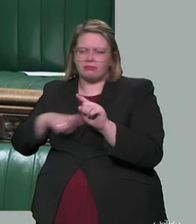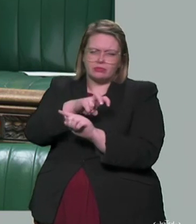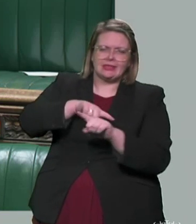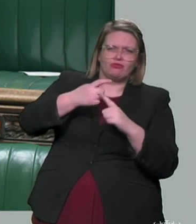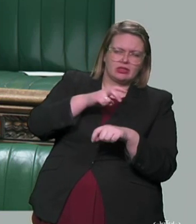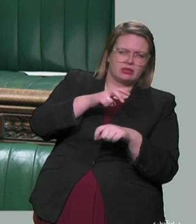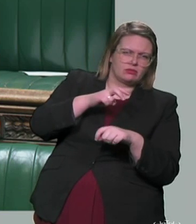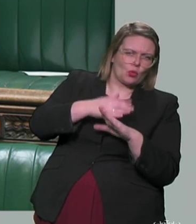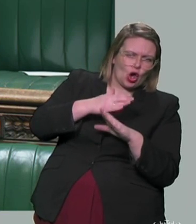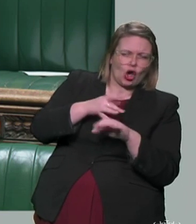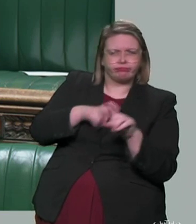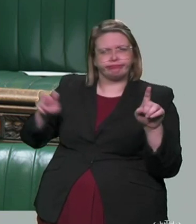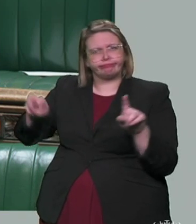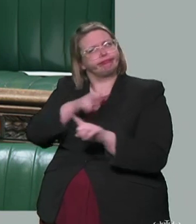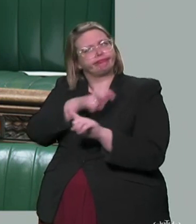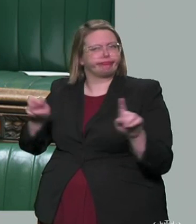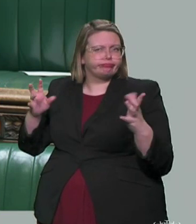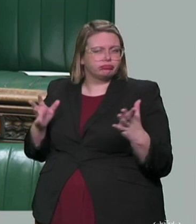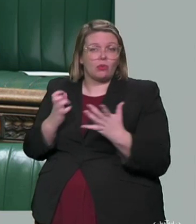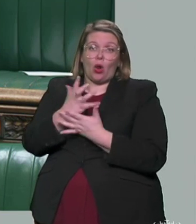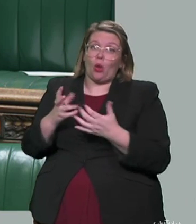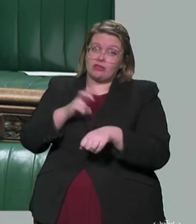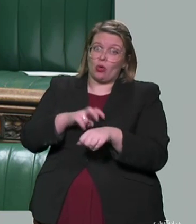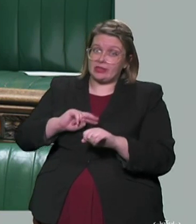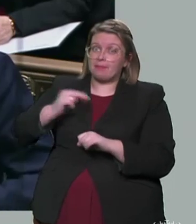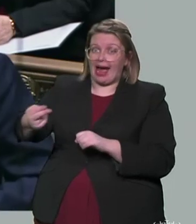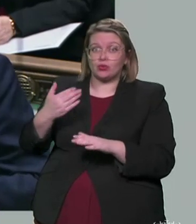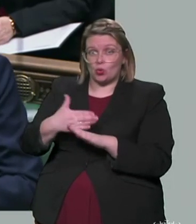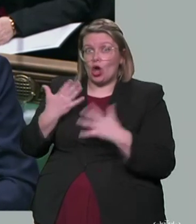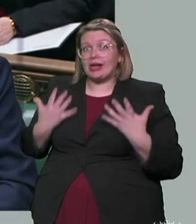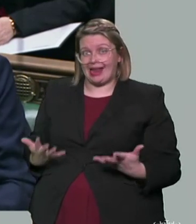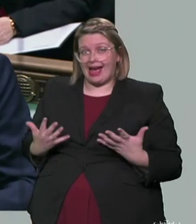We are also getting many doctors back to the service.